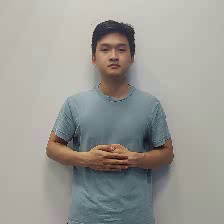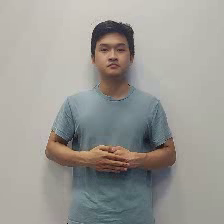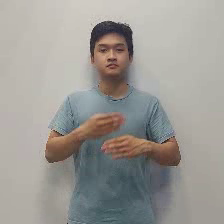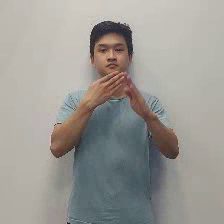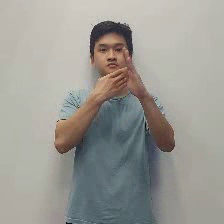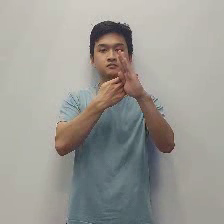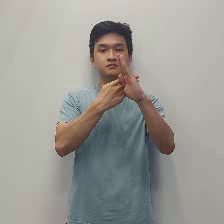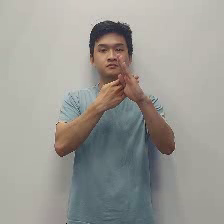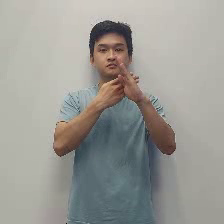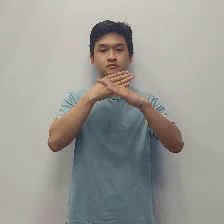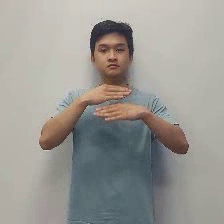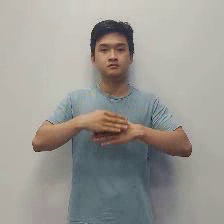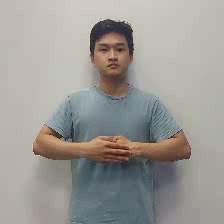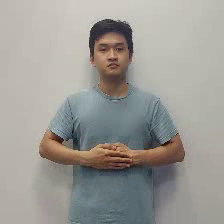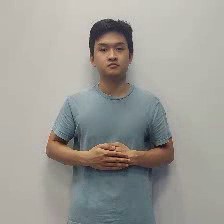Trường học